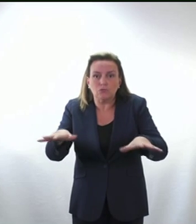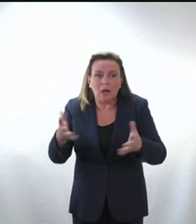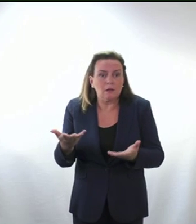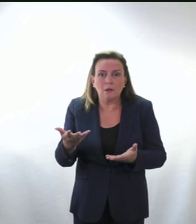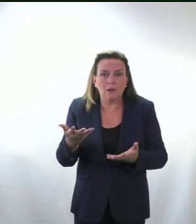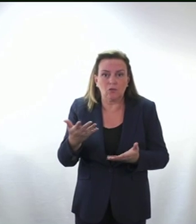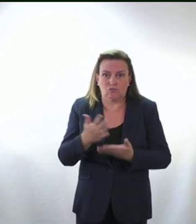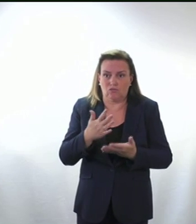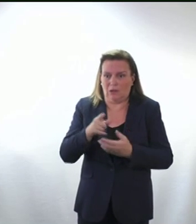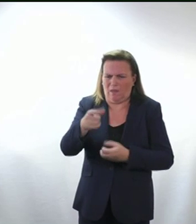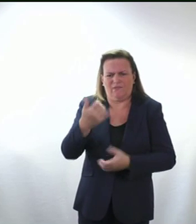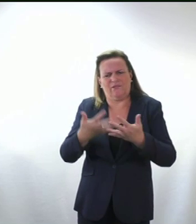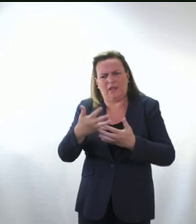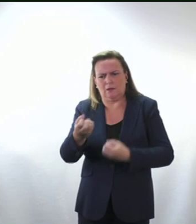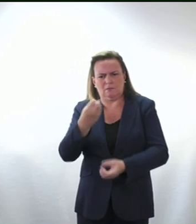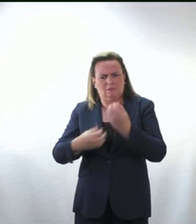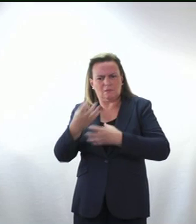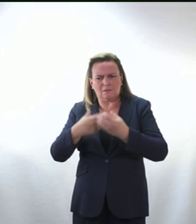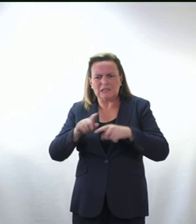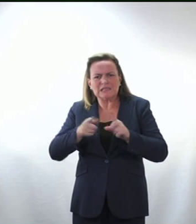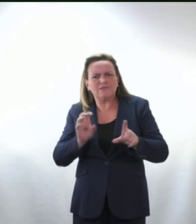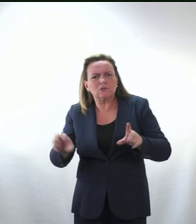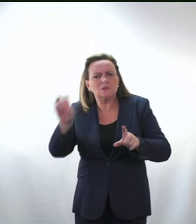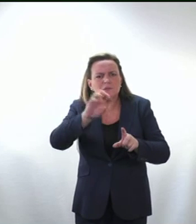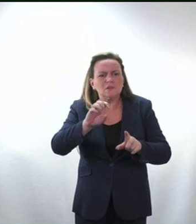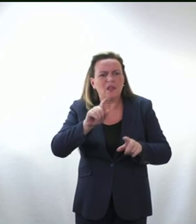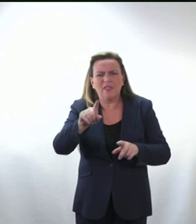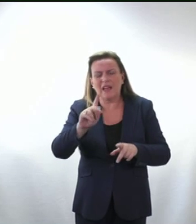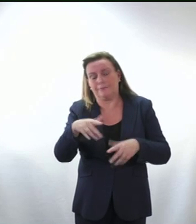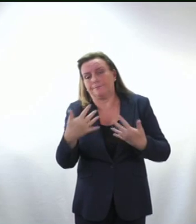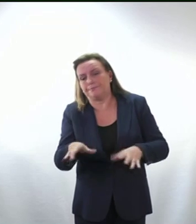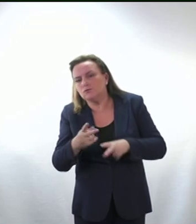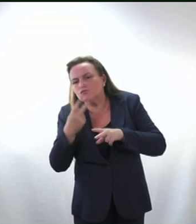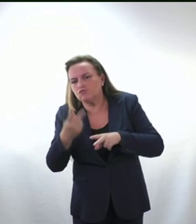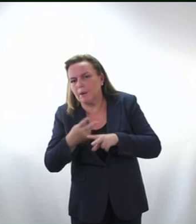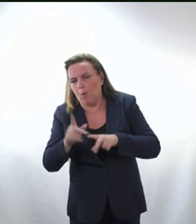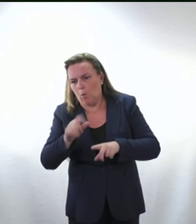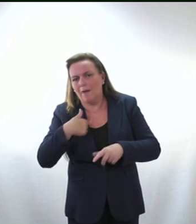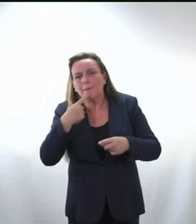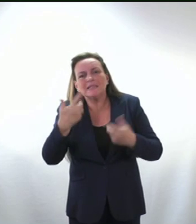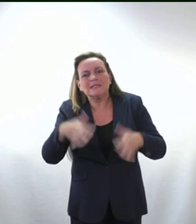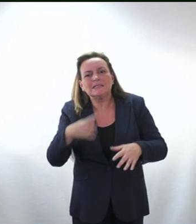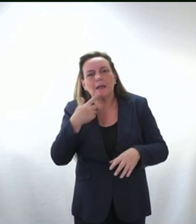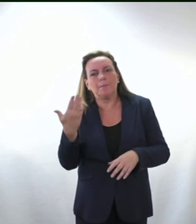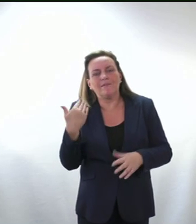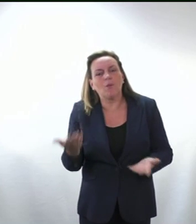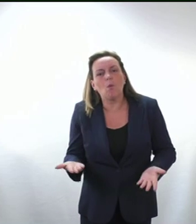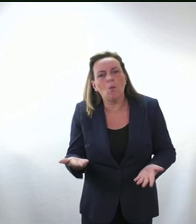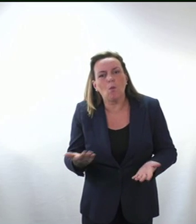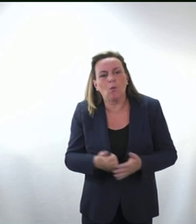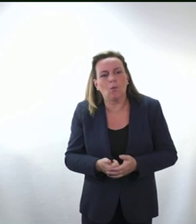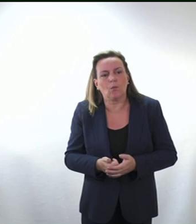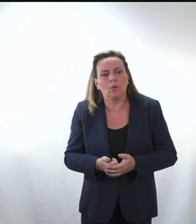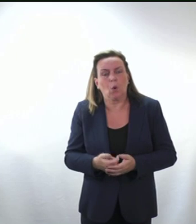The figures that the right hon. and learned Gentleman gives are no surprise, because they are fundamentally a repetition of what I have already told the House.